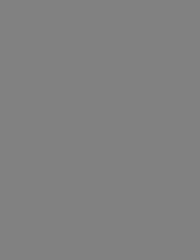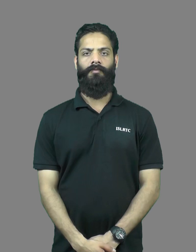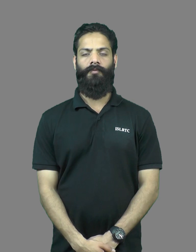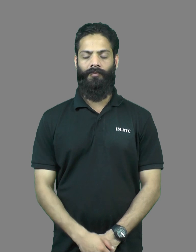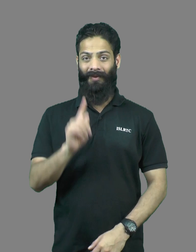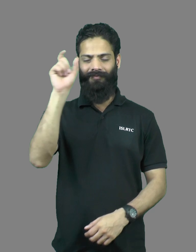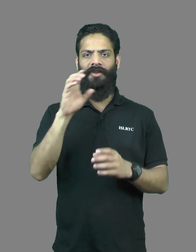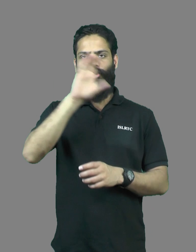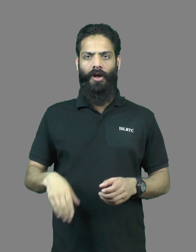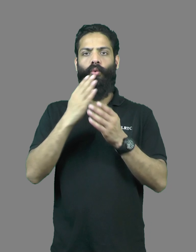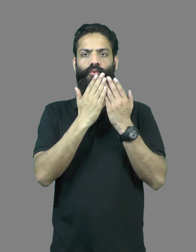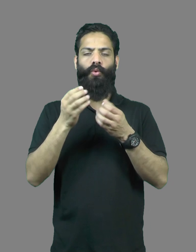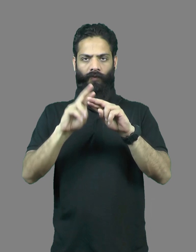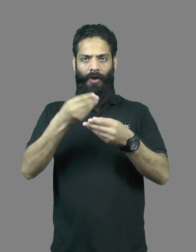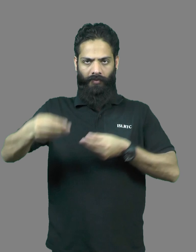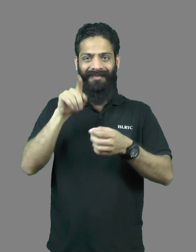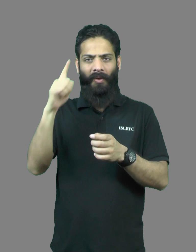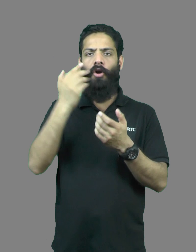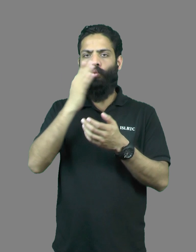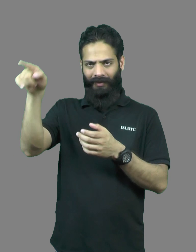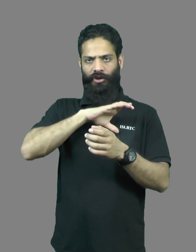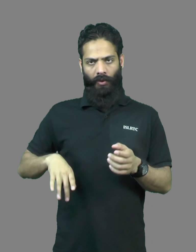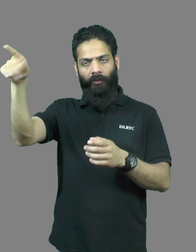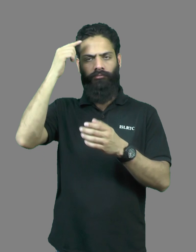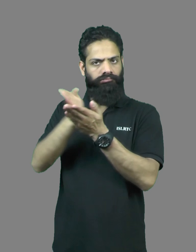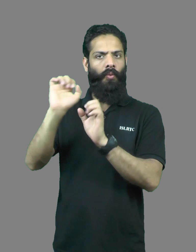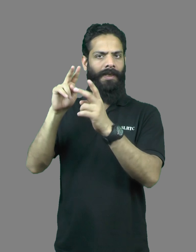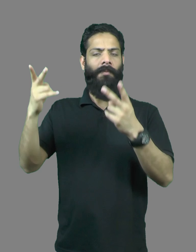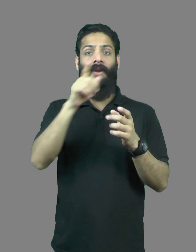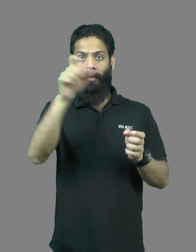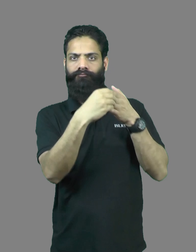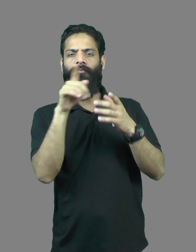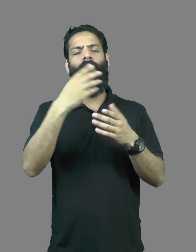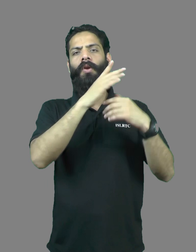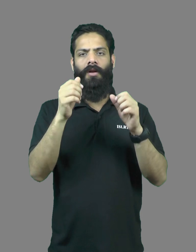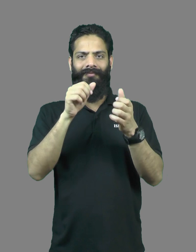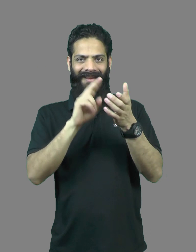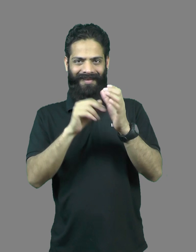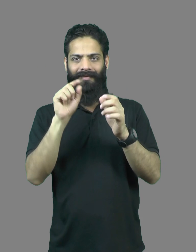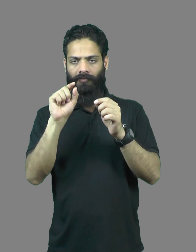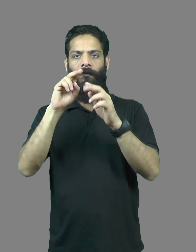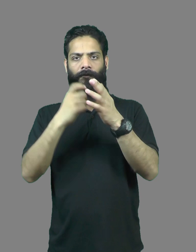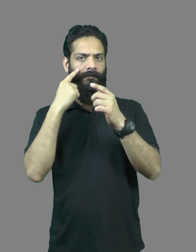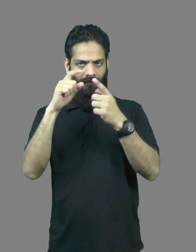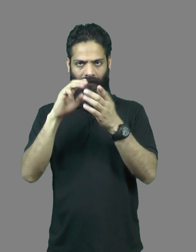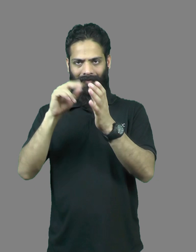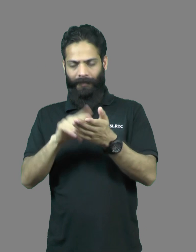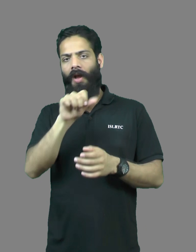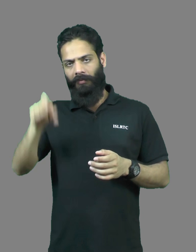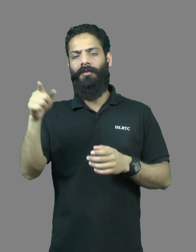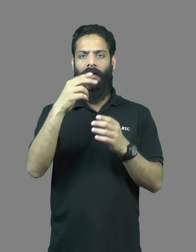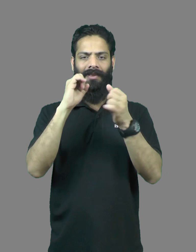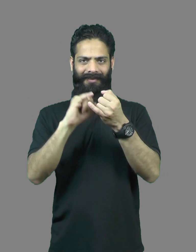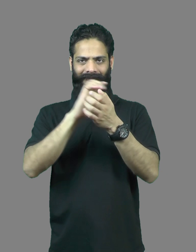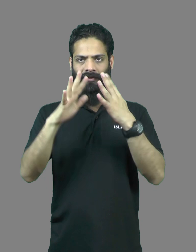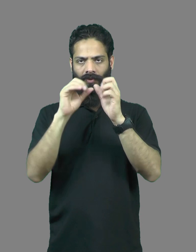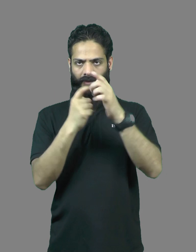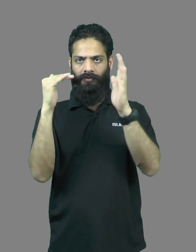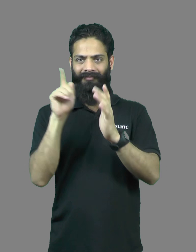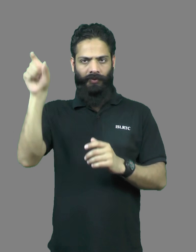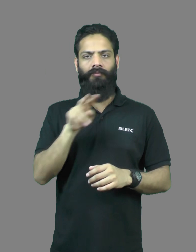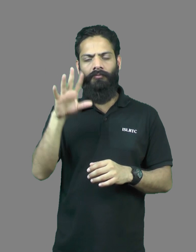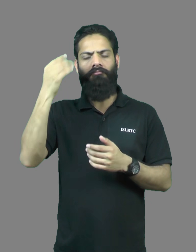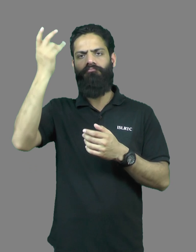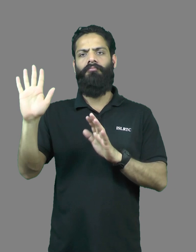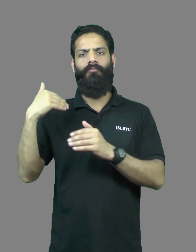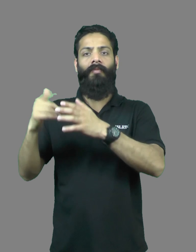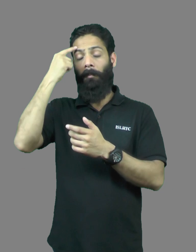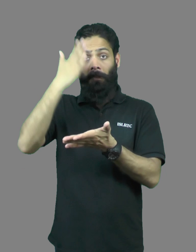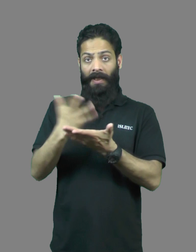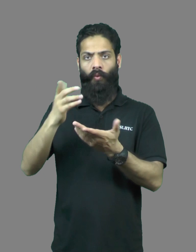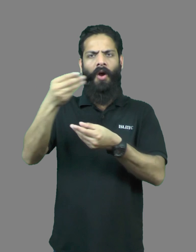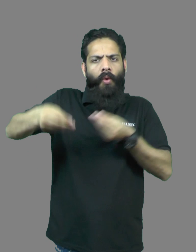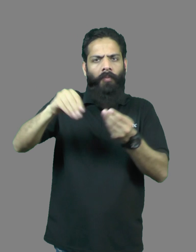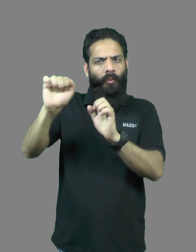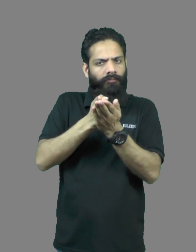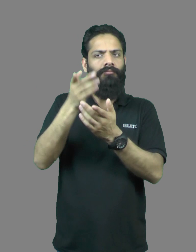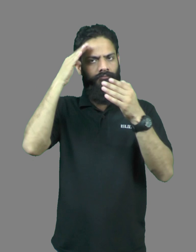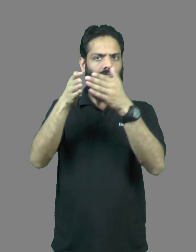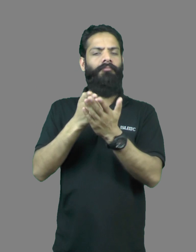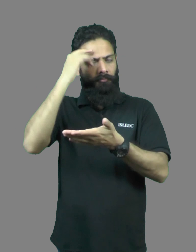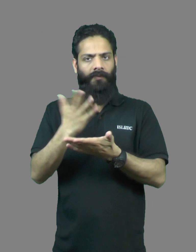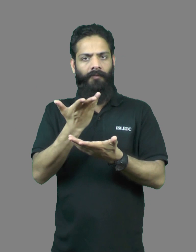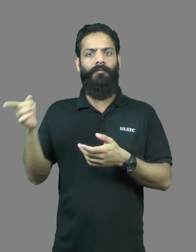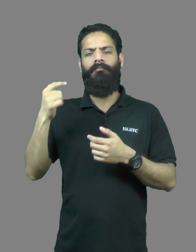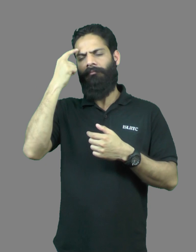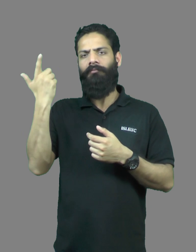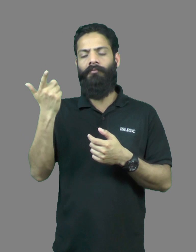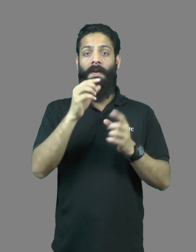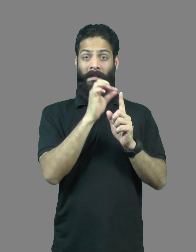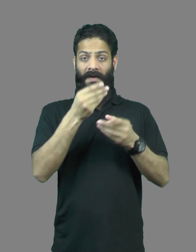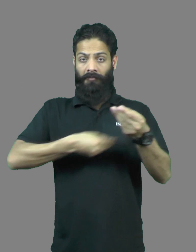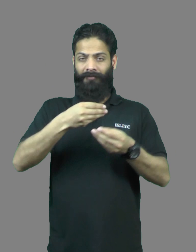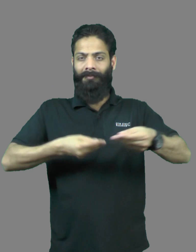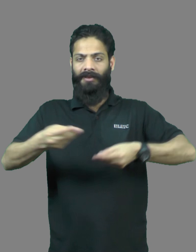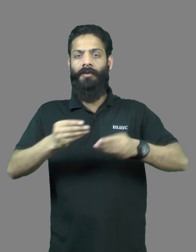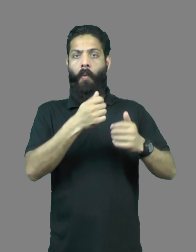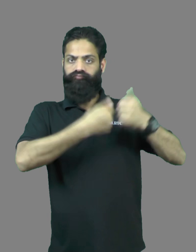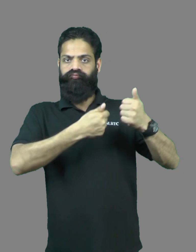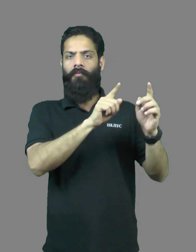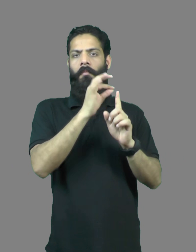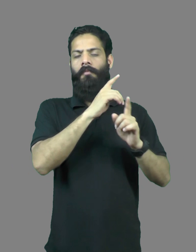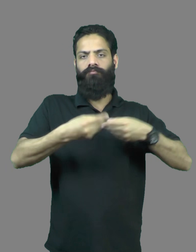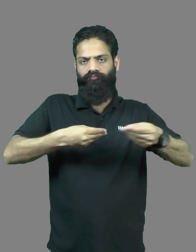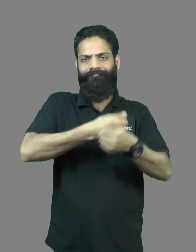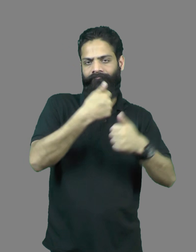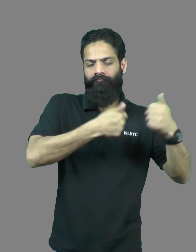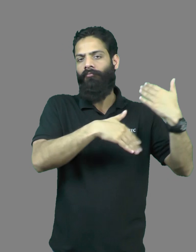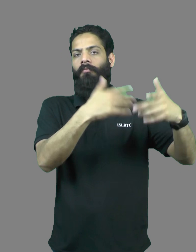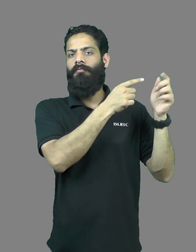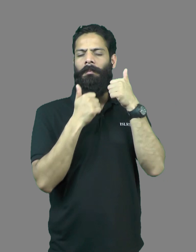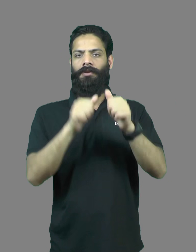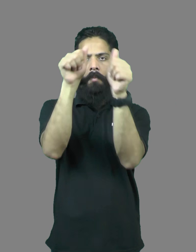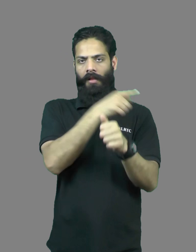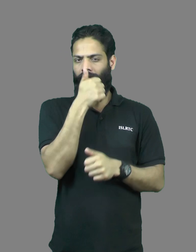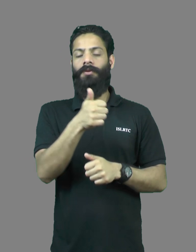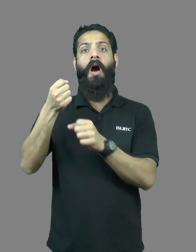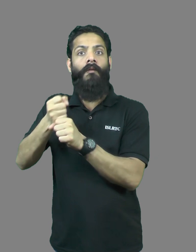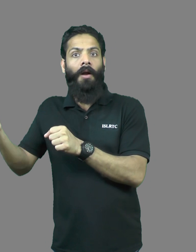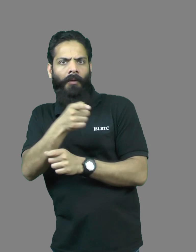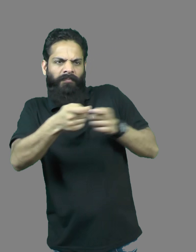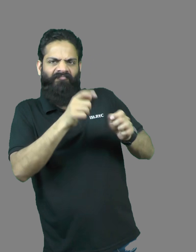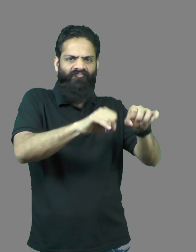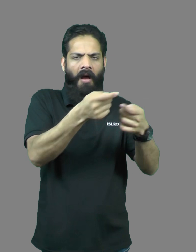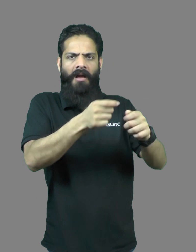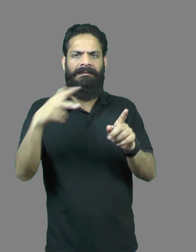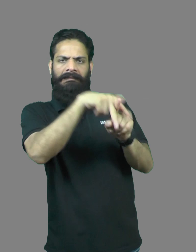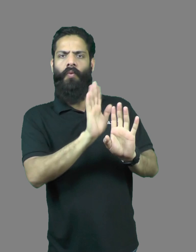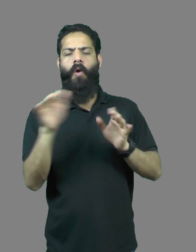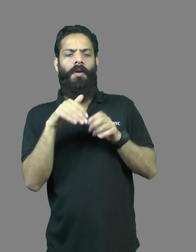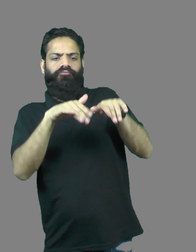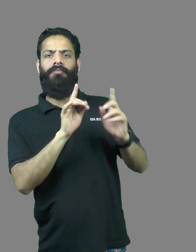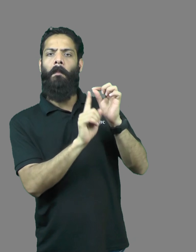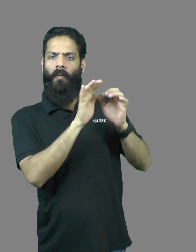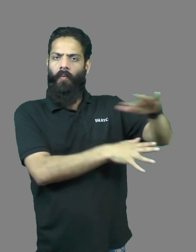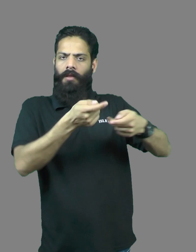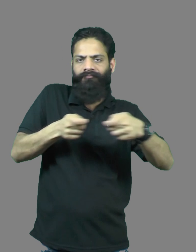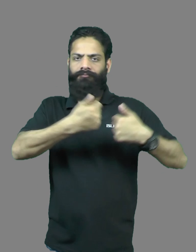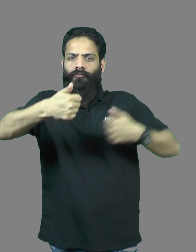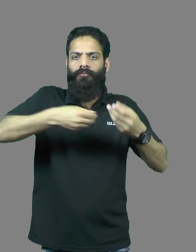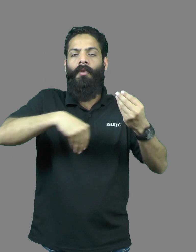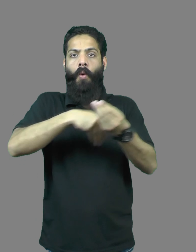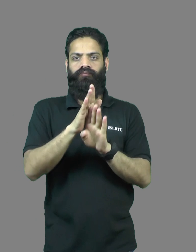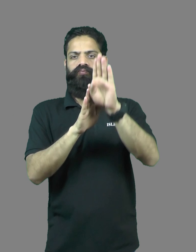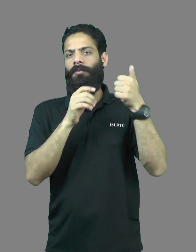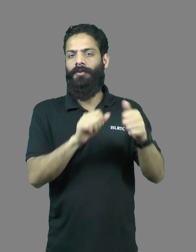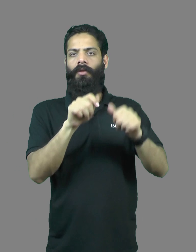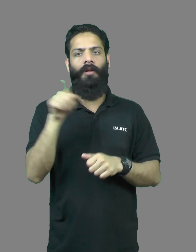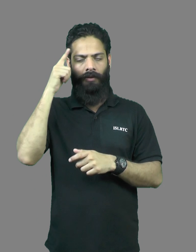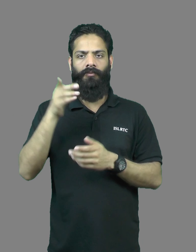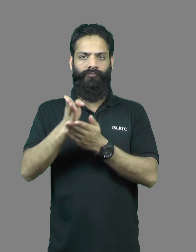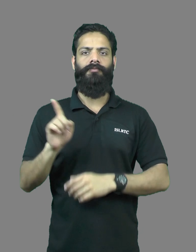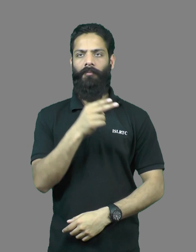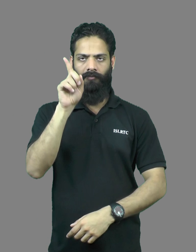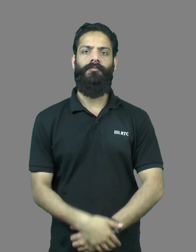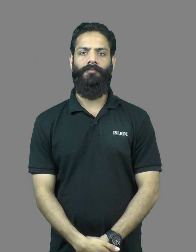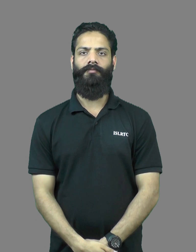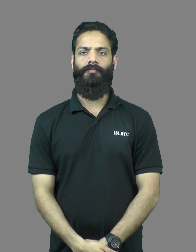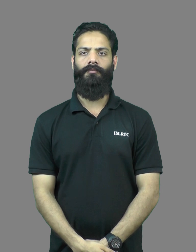Chicago School of Economics